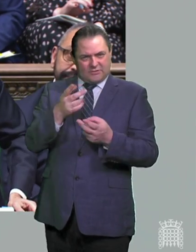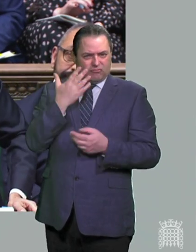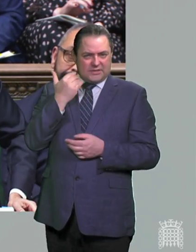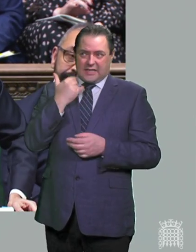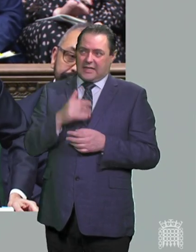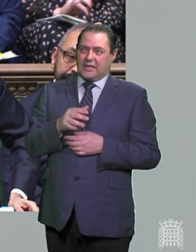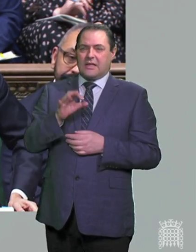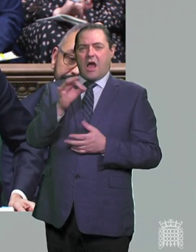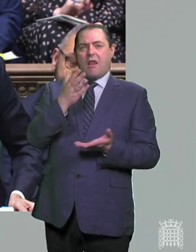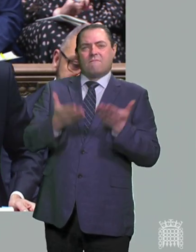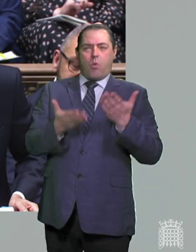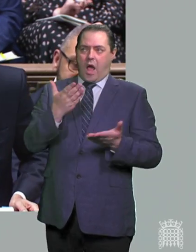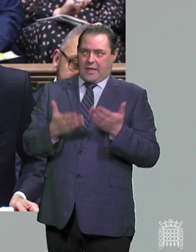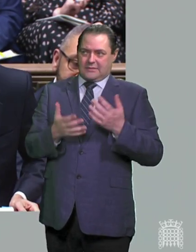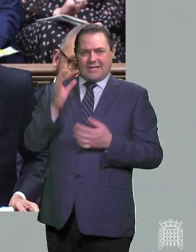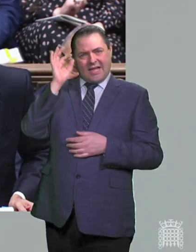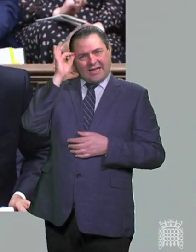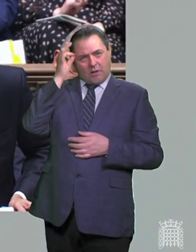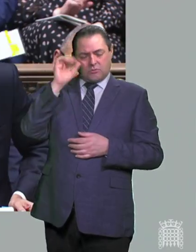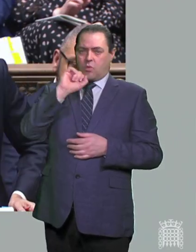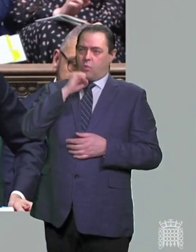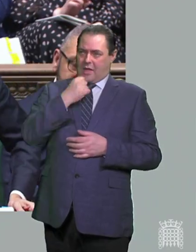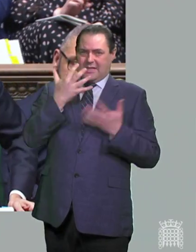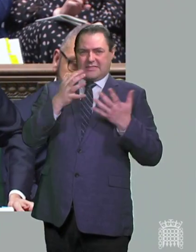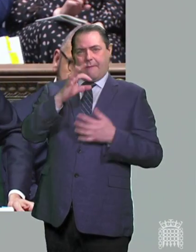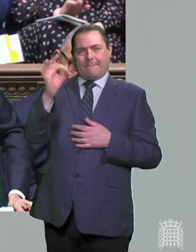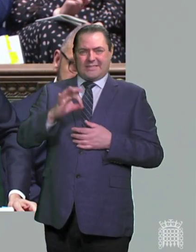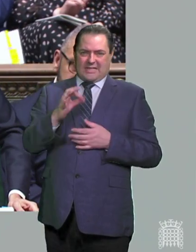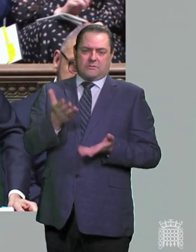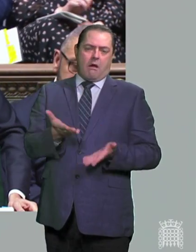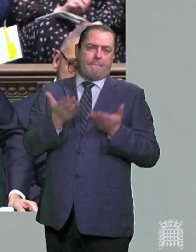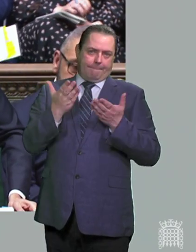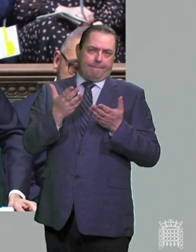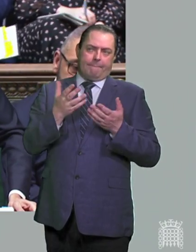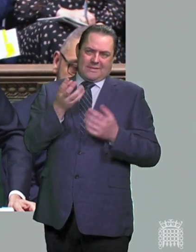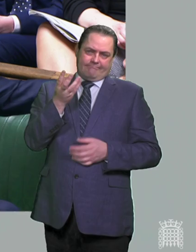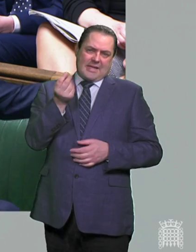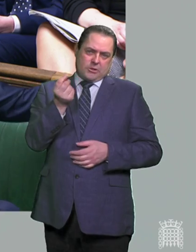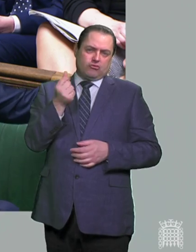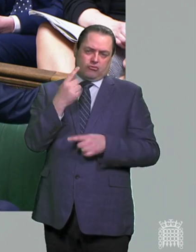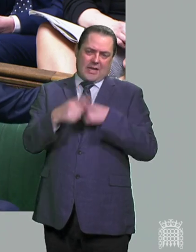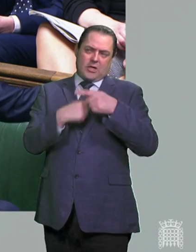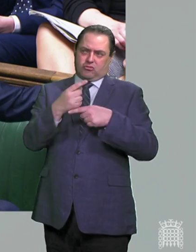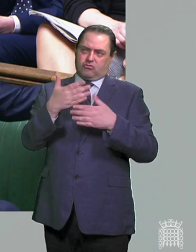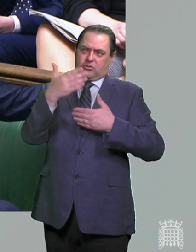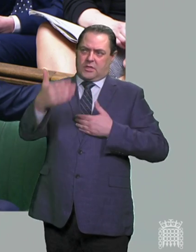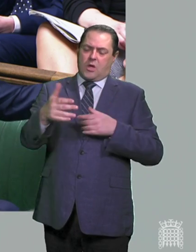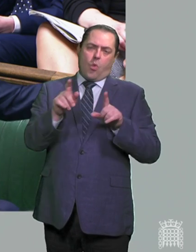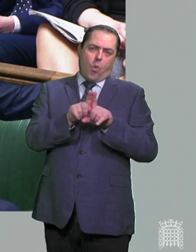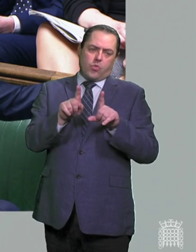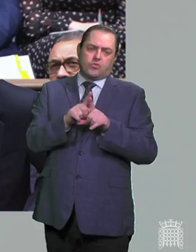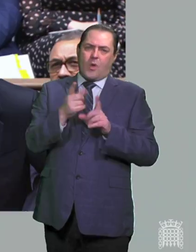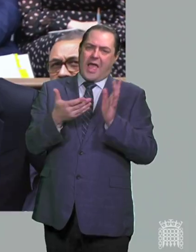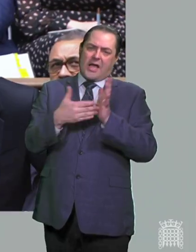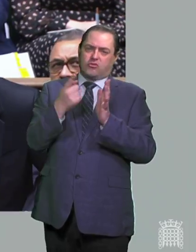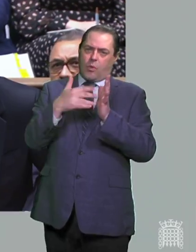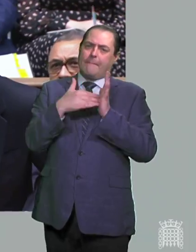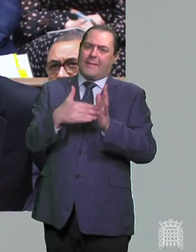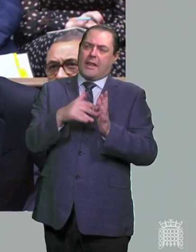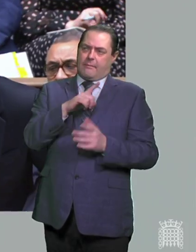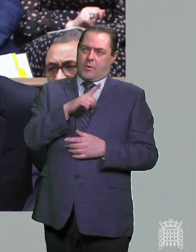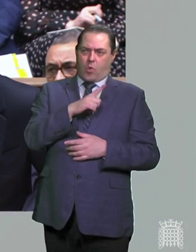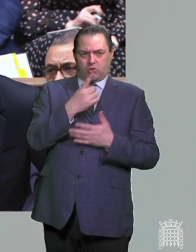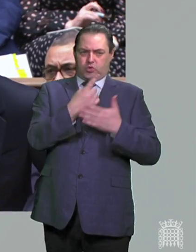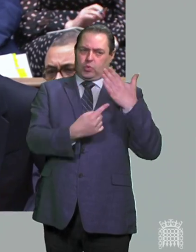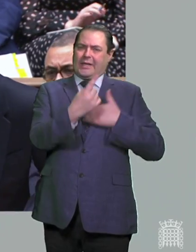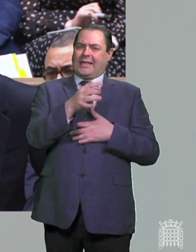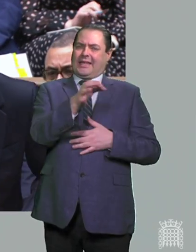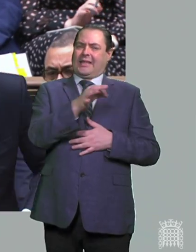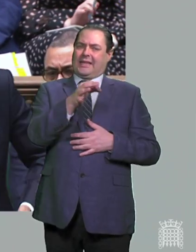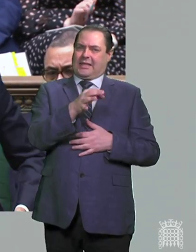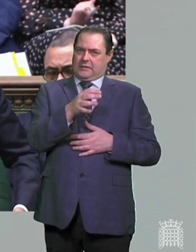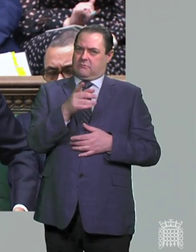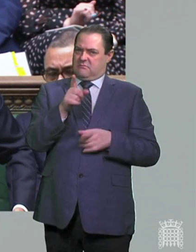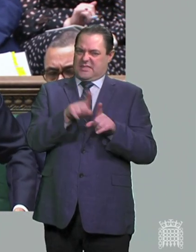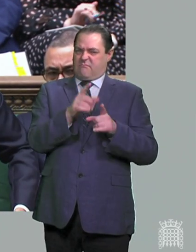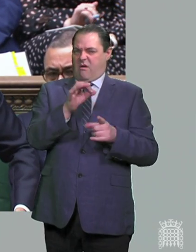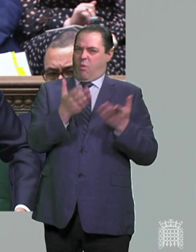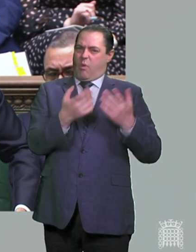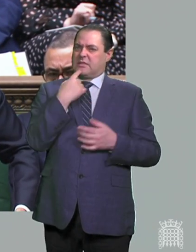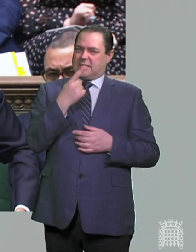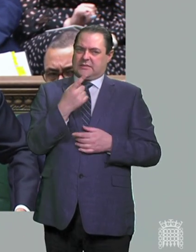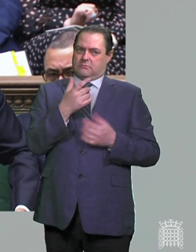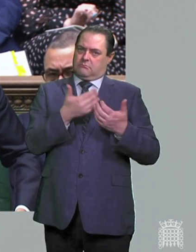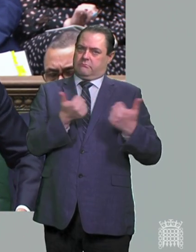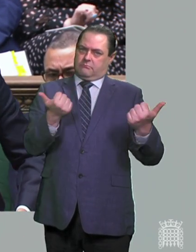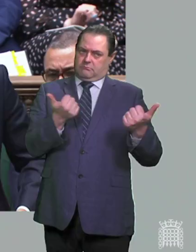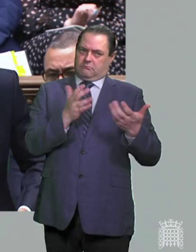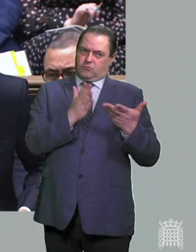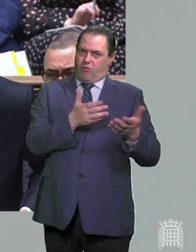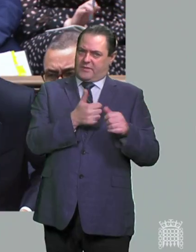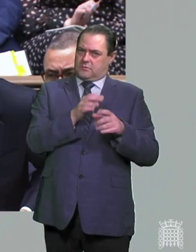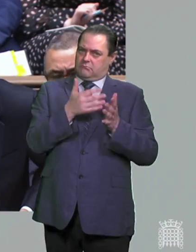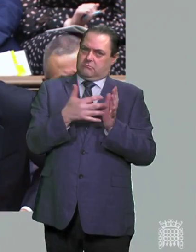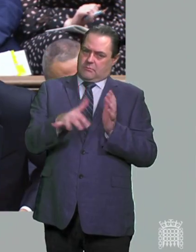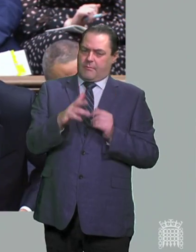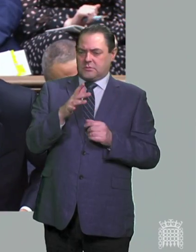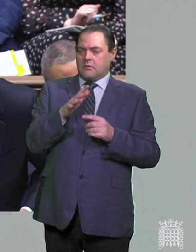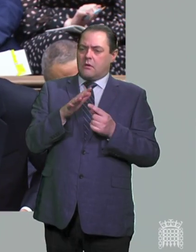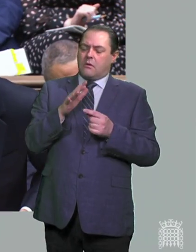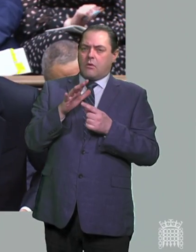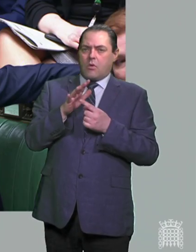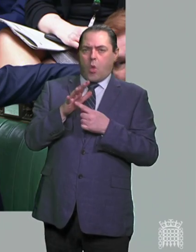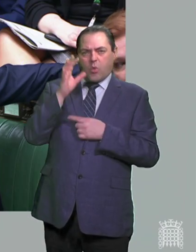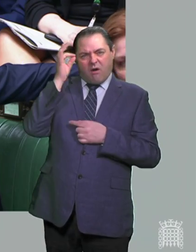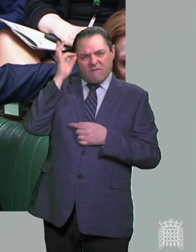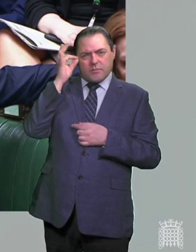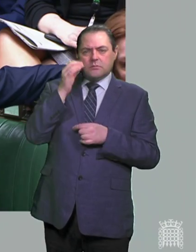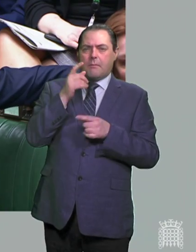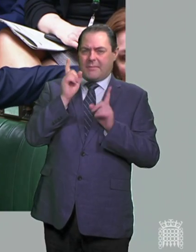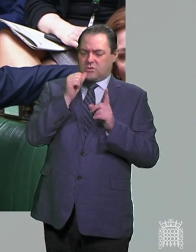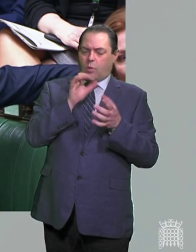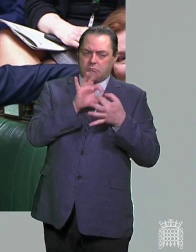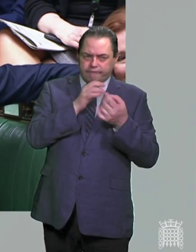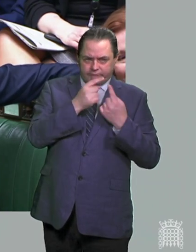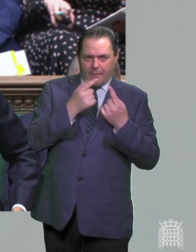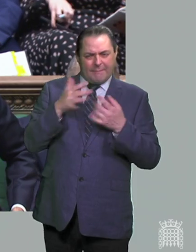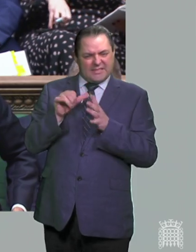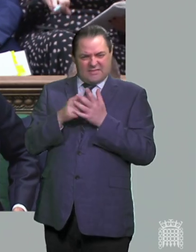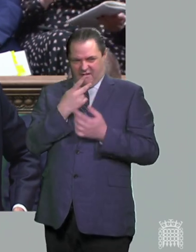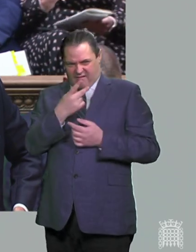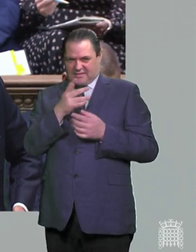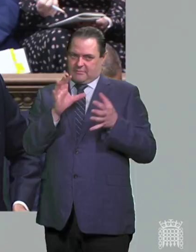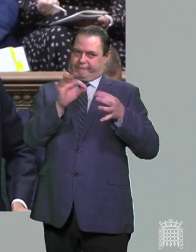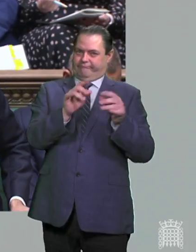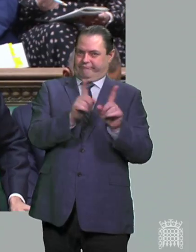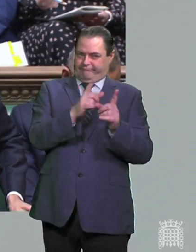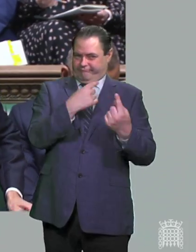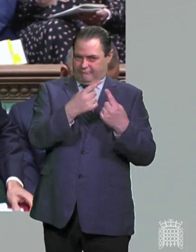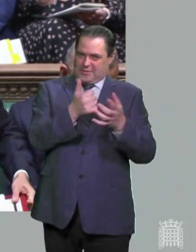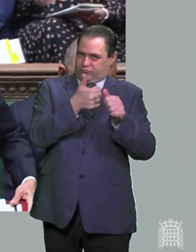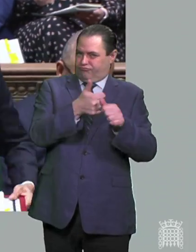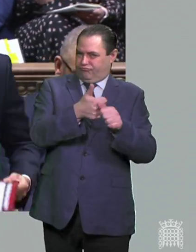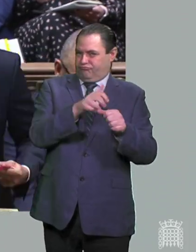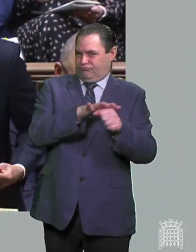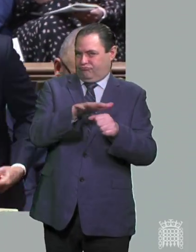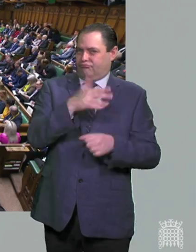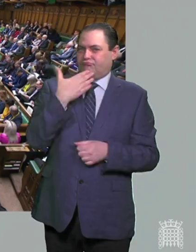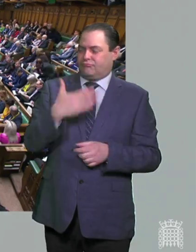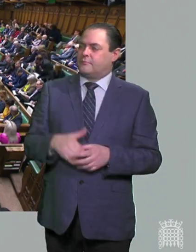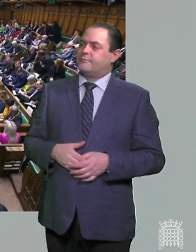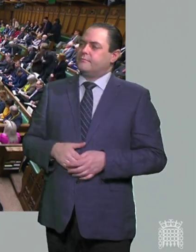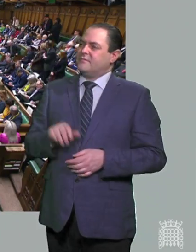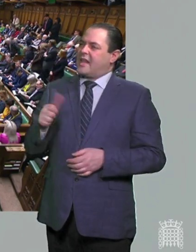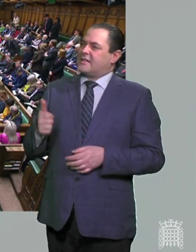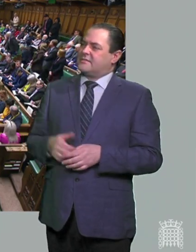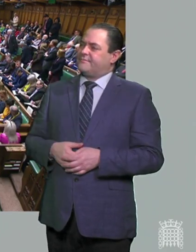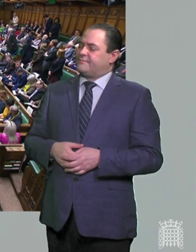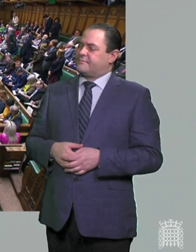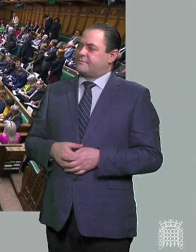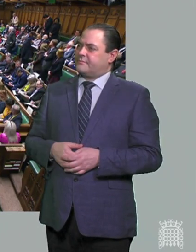Isle of Wight Council will benefit from a 10% increase in its funding in cash terms for the next financial year and has been awarded an additional £1 million in recognition of the unique circumstances of the Island, as my honourable Friend points out, but I will ensure that he gets a meeting with the Minister for local government—the Under-Secretary of State for Levelling Up, Housing and Communities, my honourable Friend the Member for North East Derbyshire —to carry on the good work that he and I started, and to make sure that his local constituents get the support that they need.